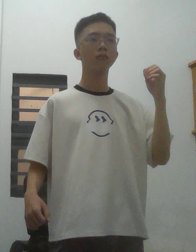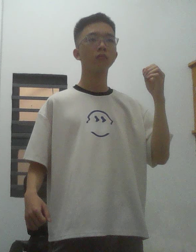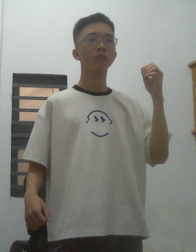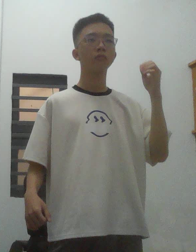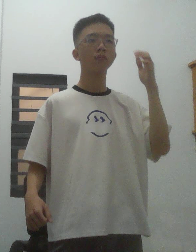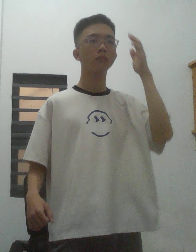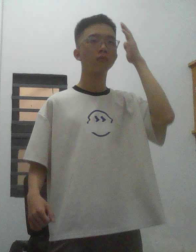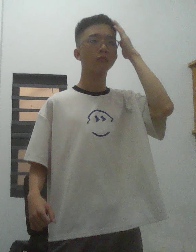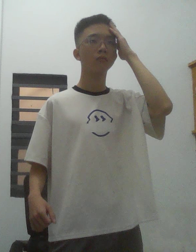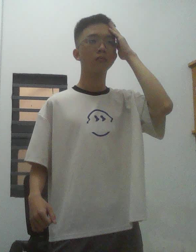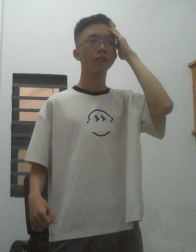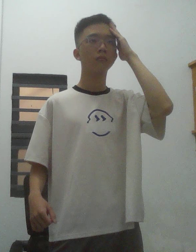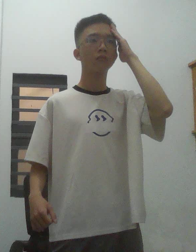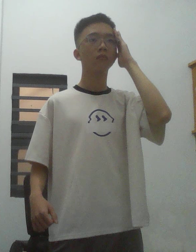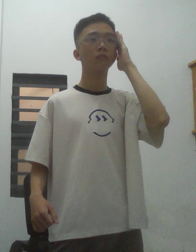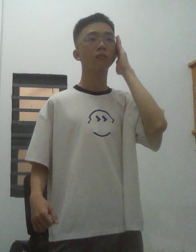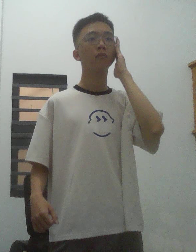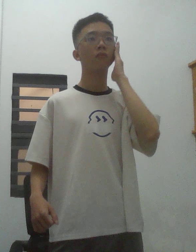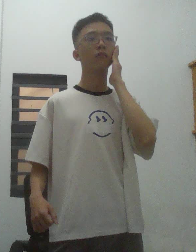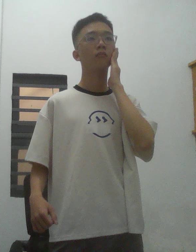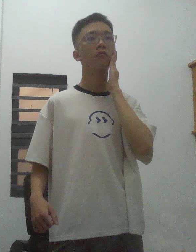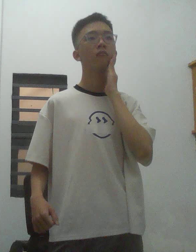dep